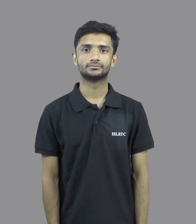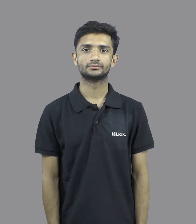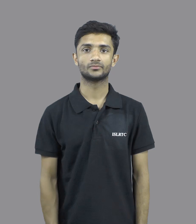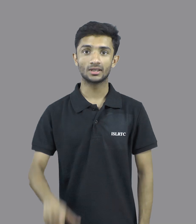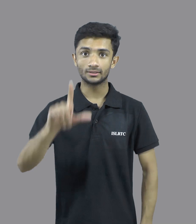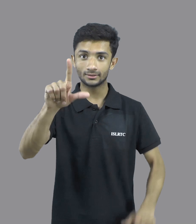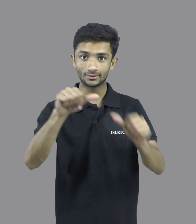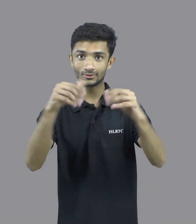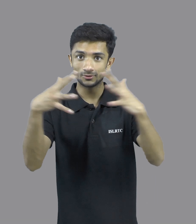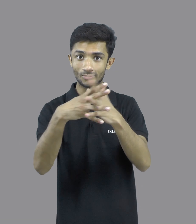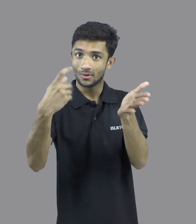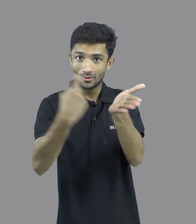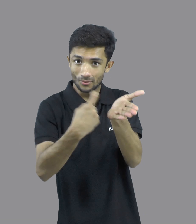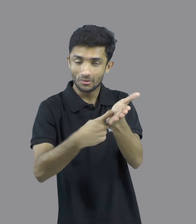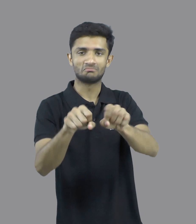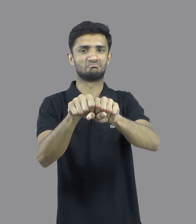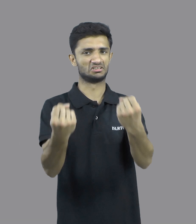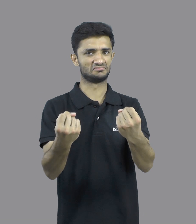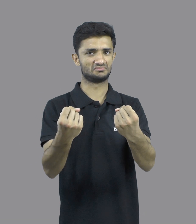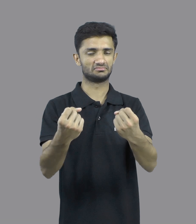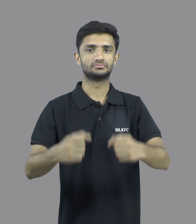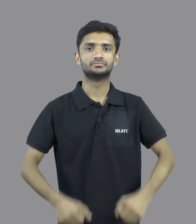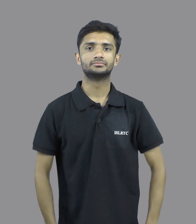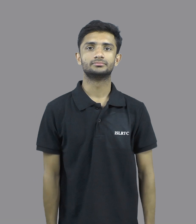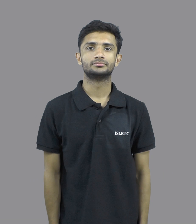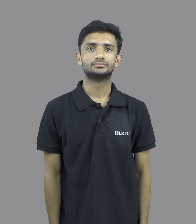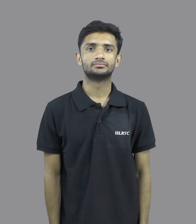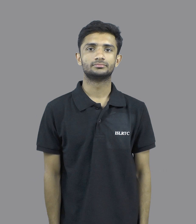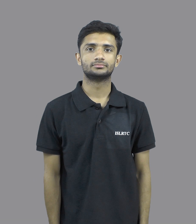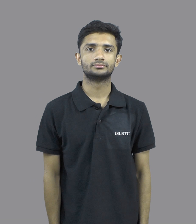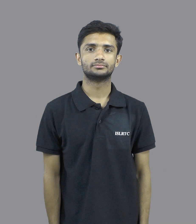Illegal Unlawful